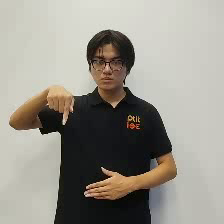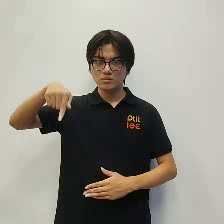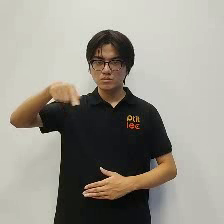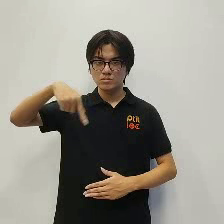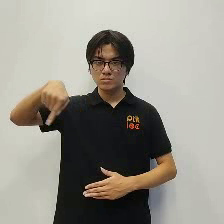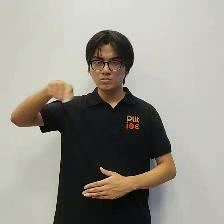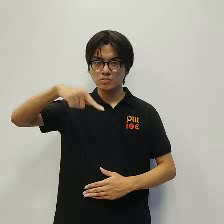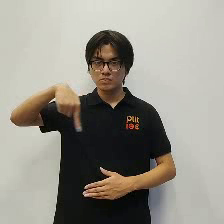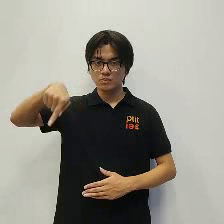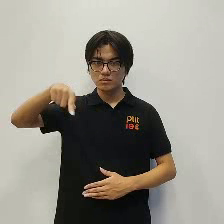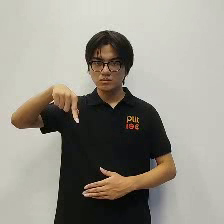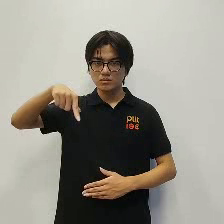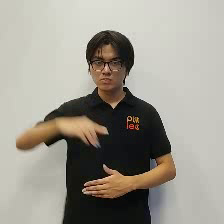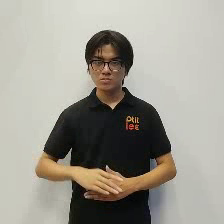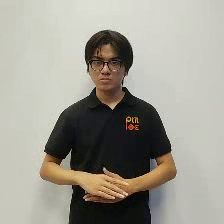Chúng ta